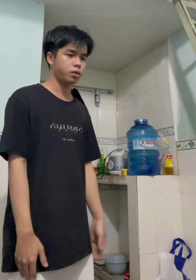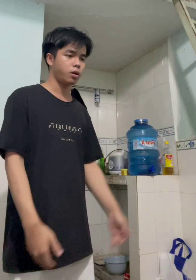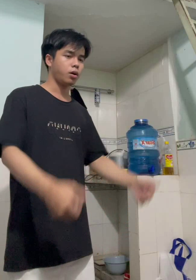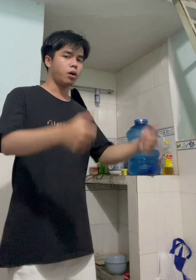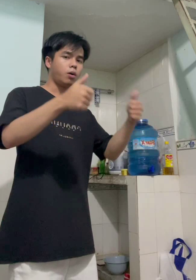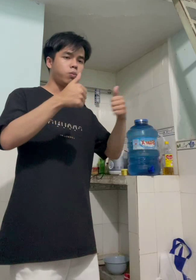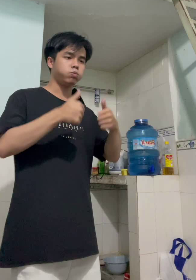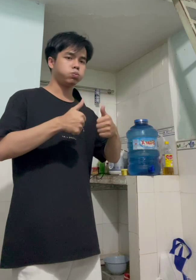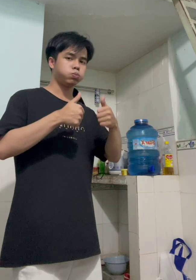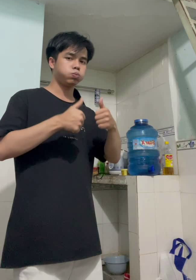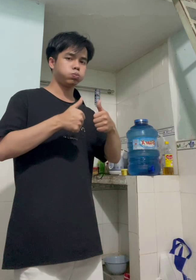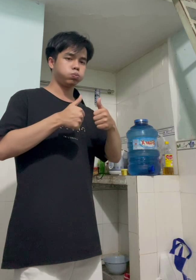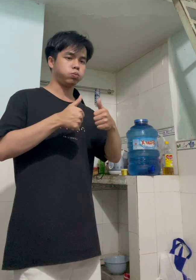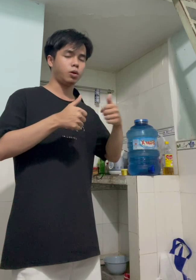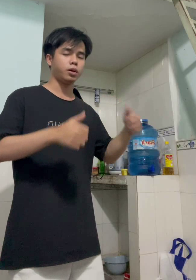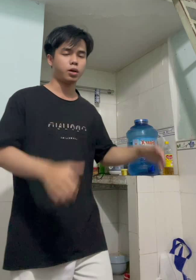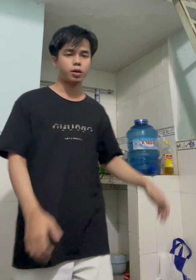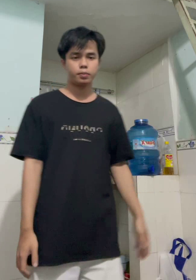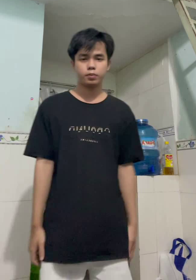rat tot